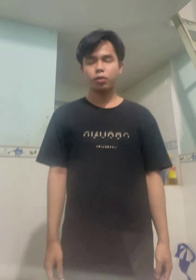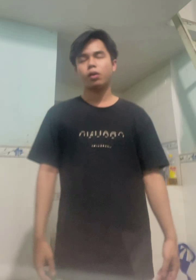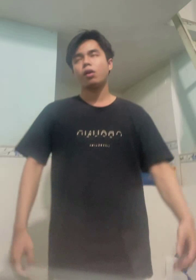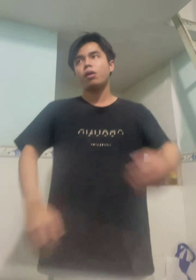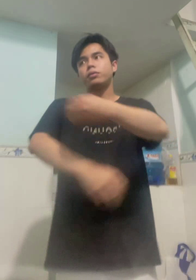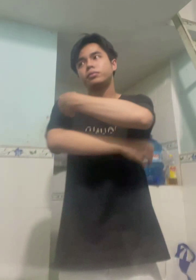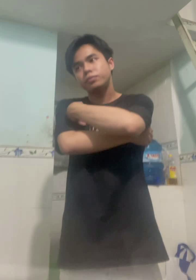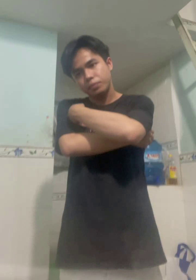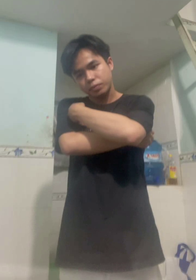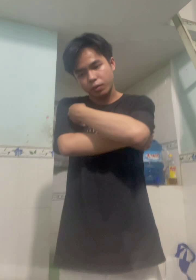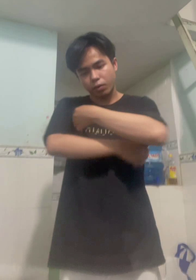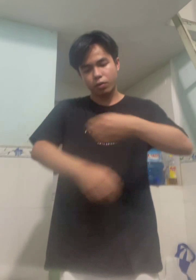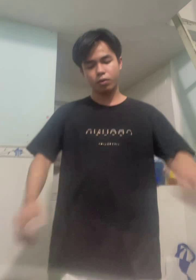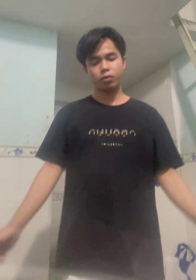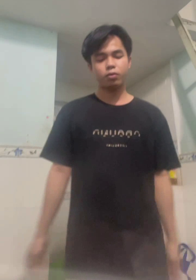om